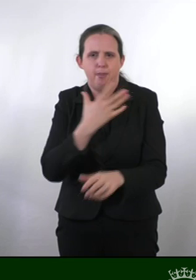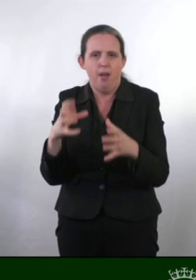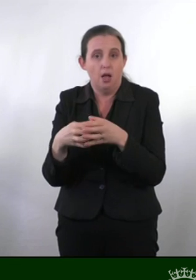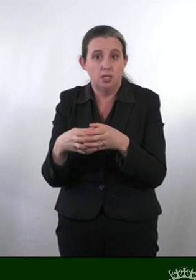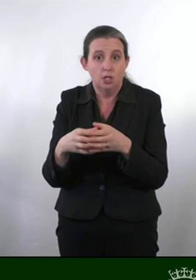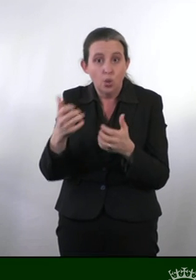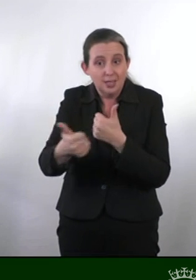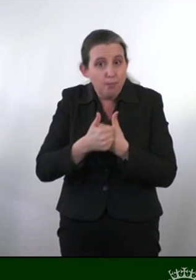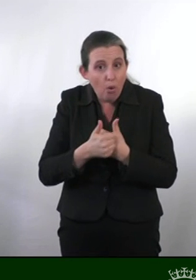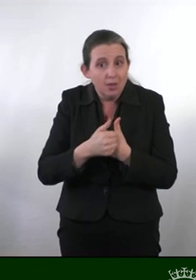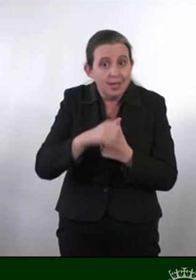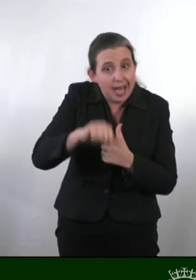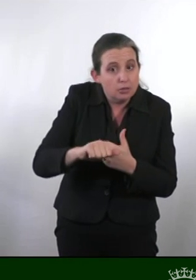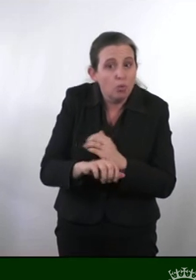Why doesn’t he answer that question?